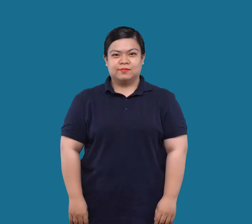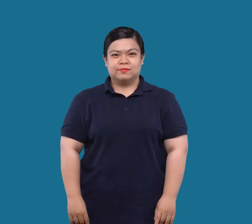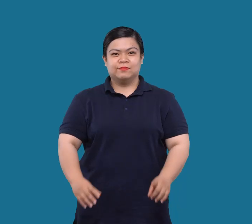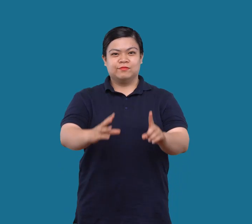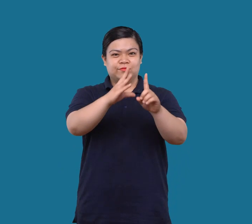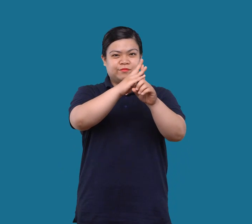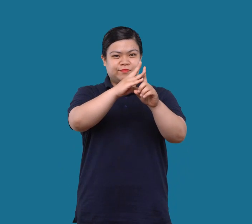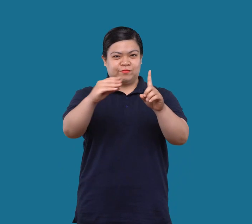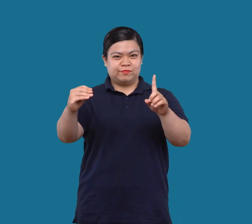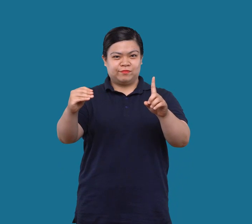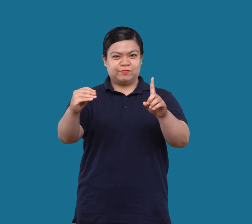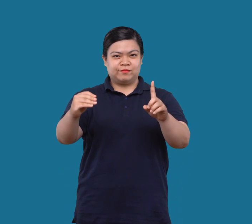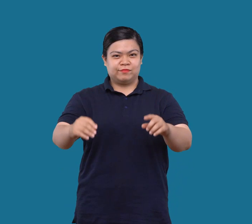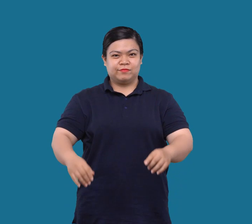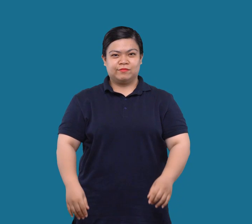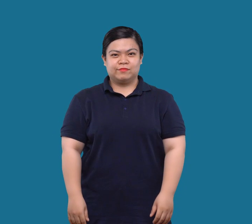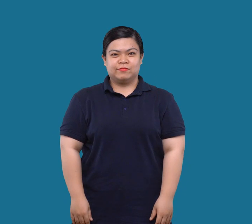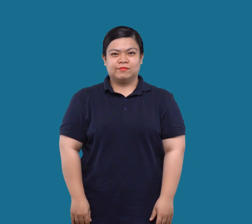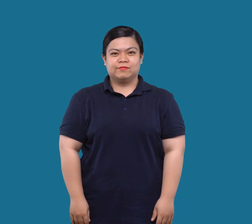di truyền